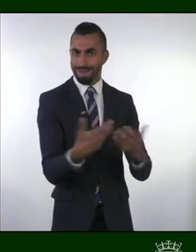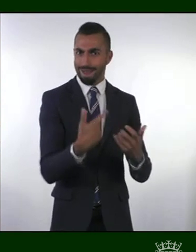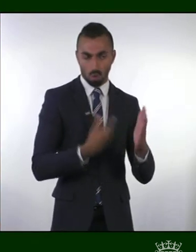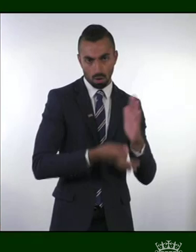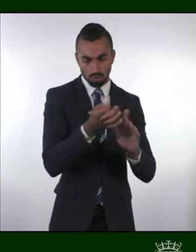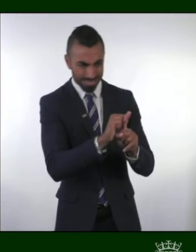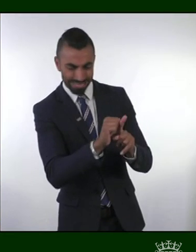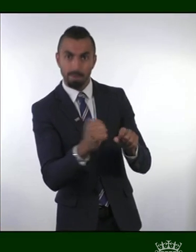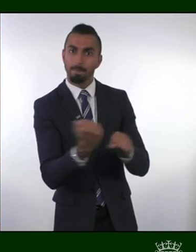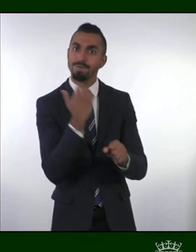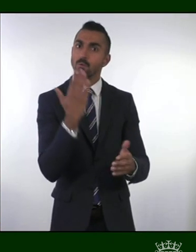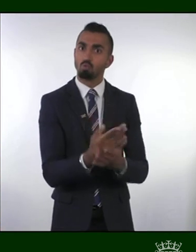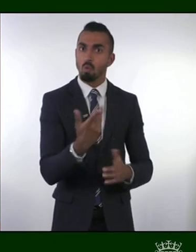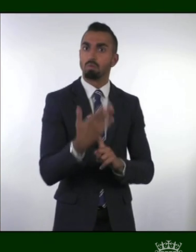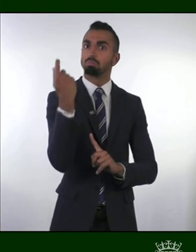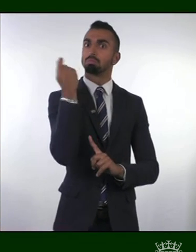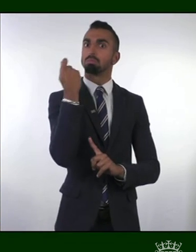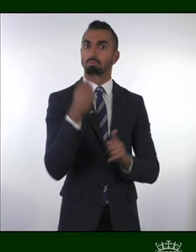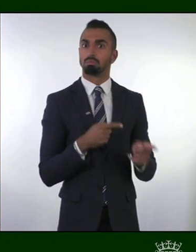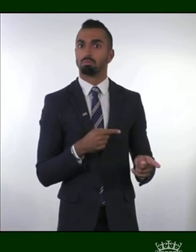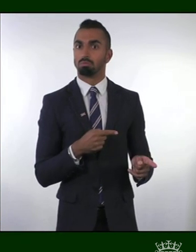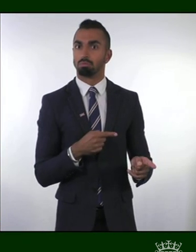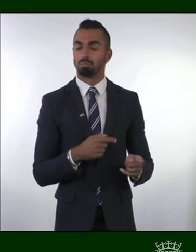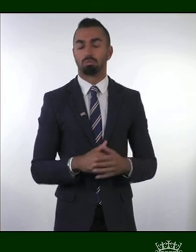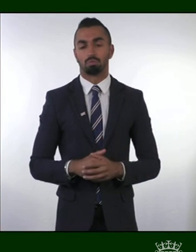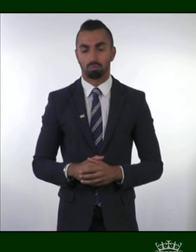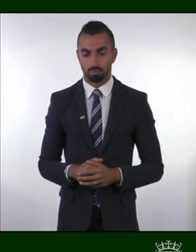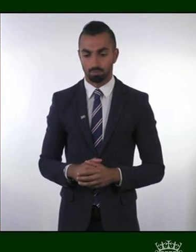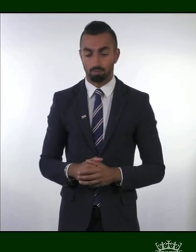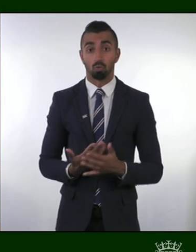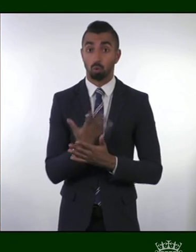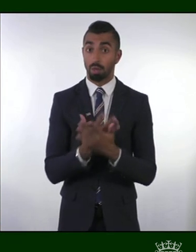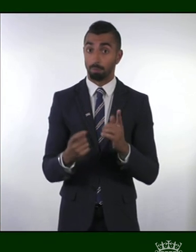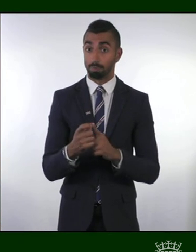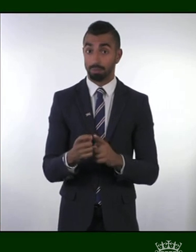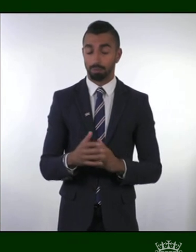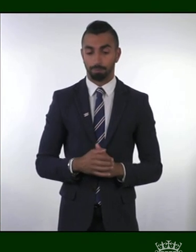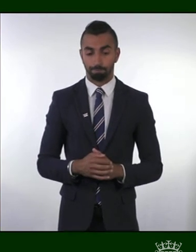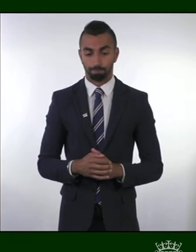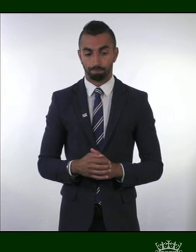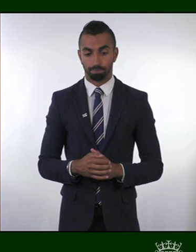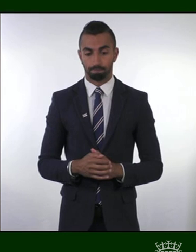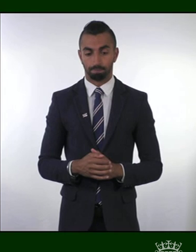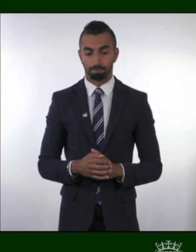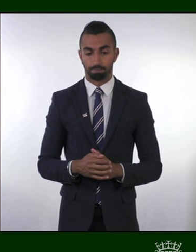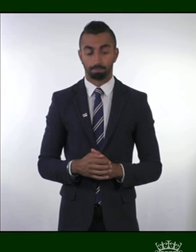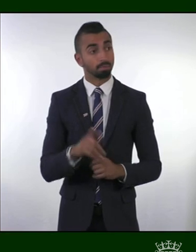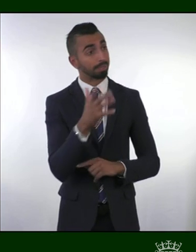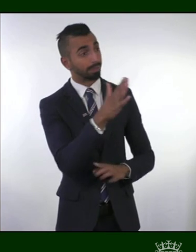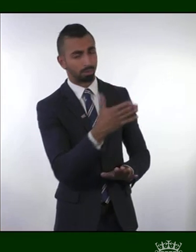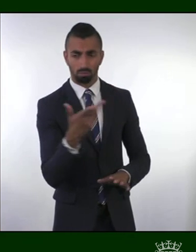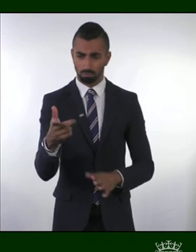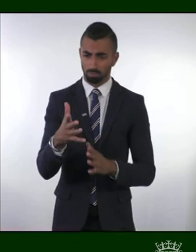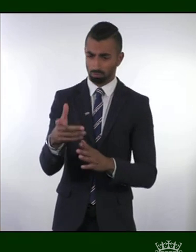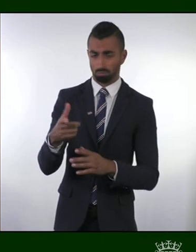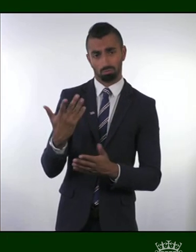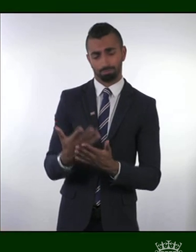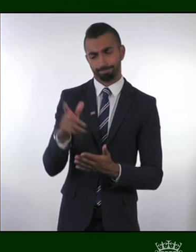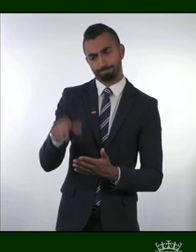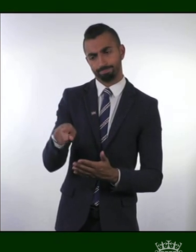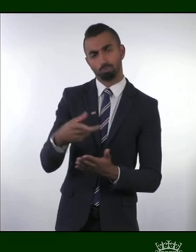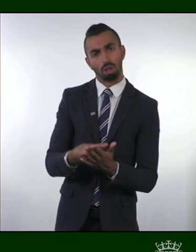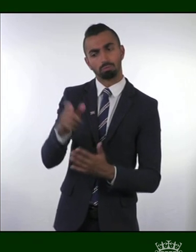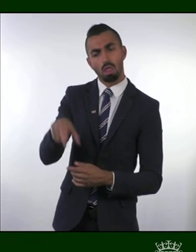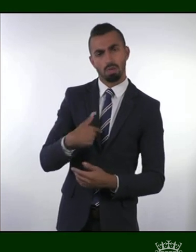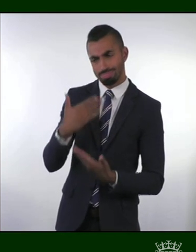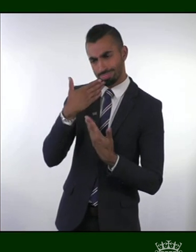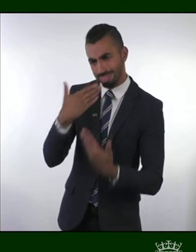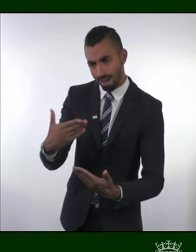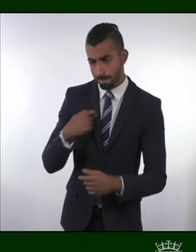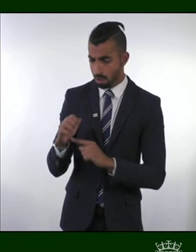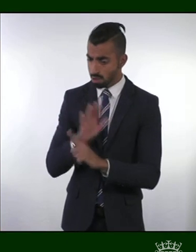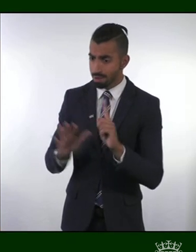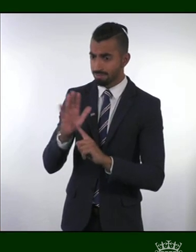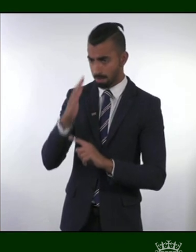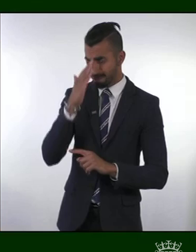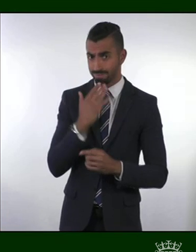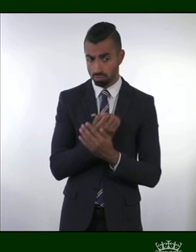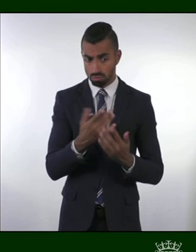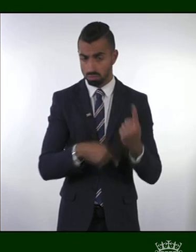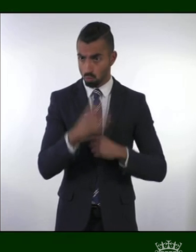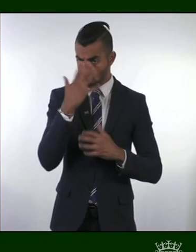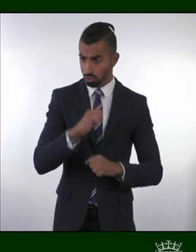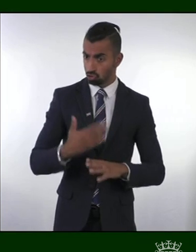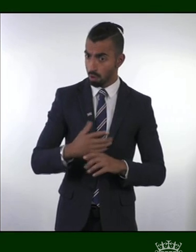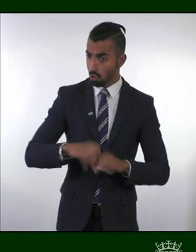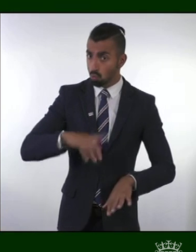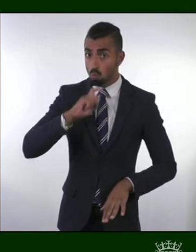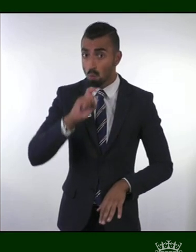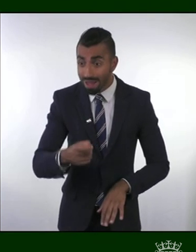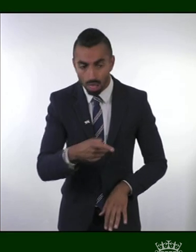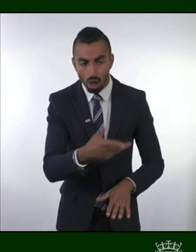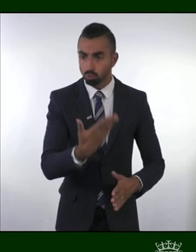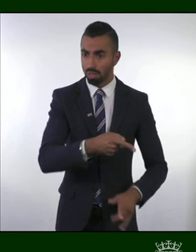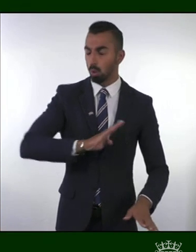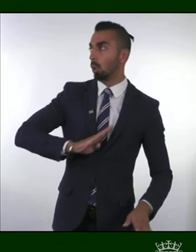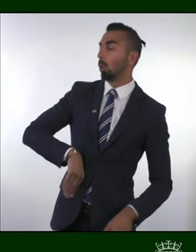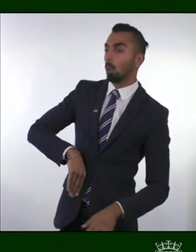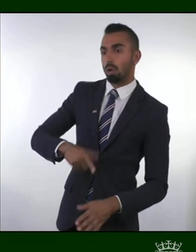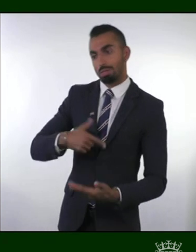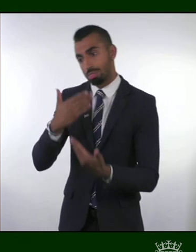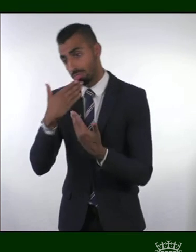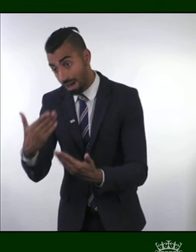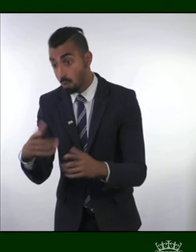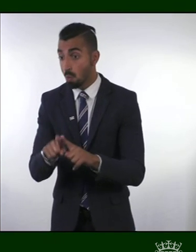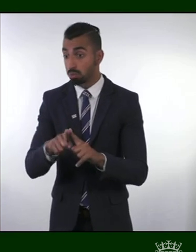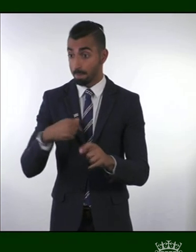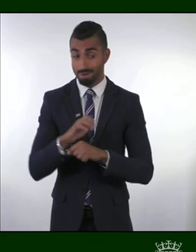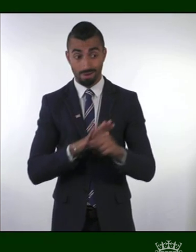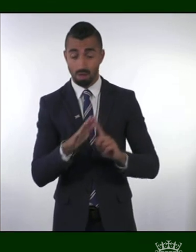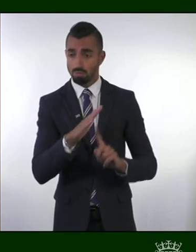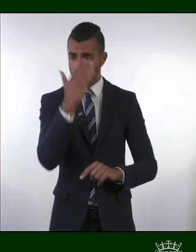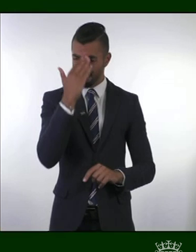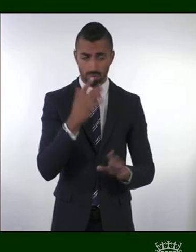May I thank my right honourable Friend on behalf of the 9,900 furloughed workers of Darlington, whose prospects of redundancy have been reduced today, and the 1,000 unemployed young people of Darlington, whose prospects of a job have been improved today?